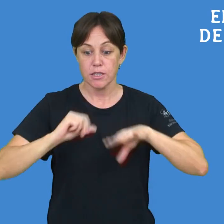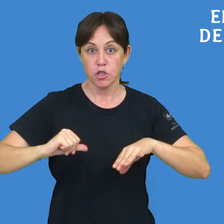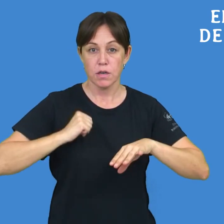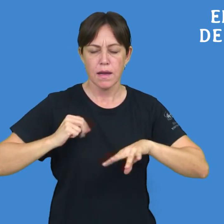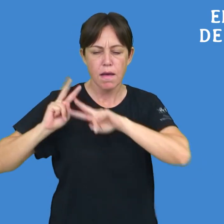hospital